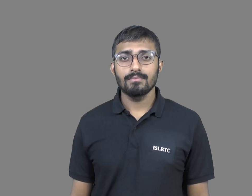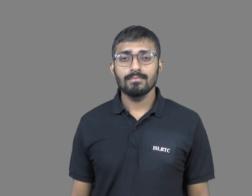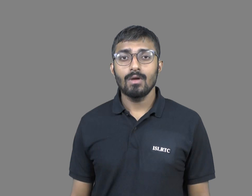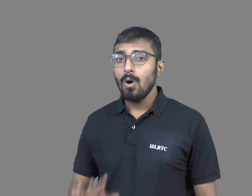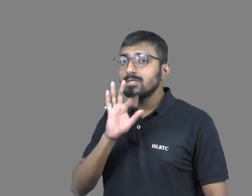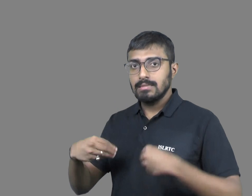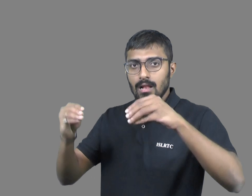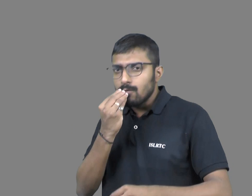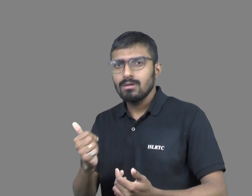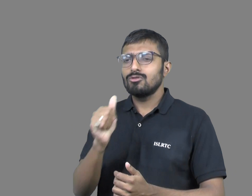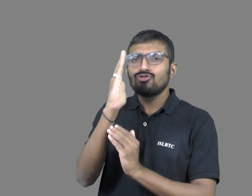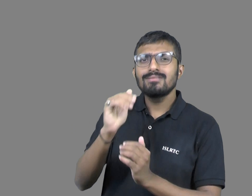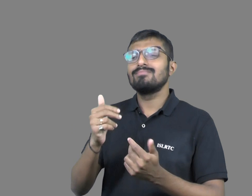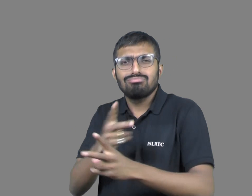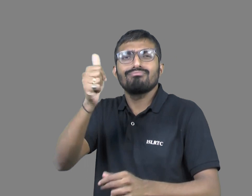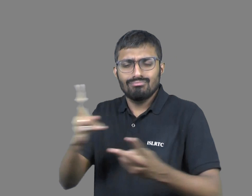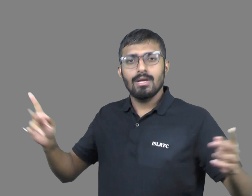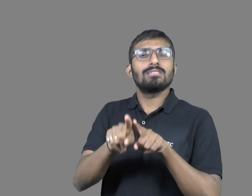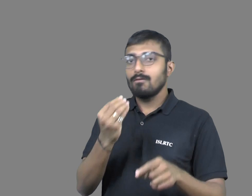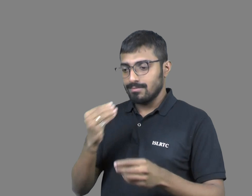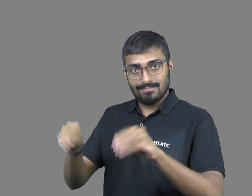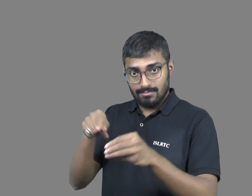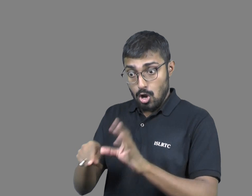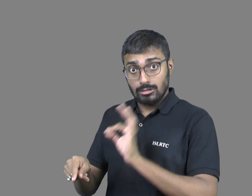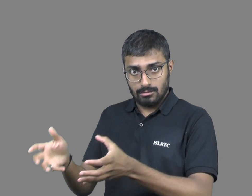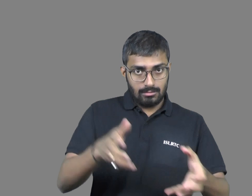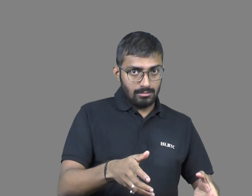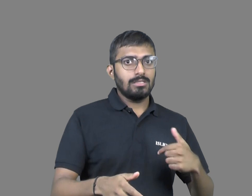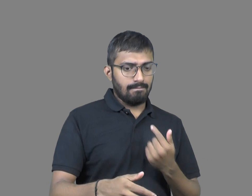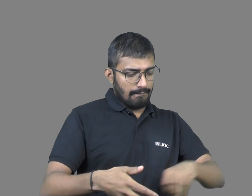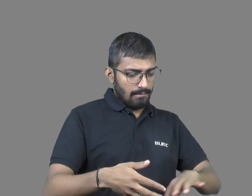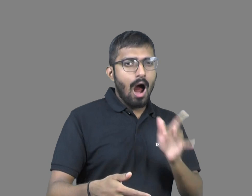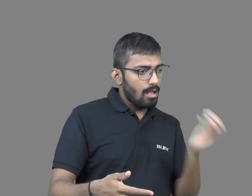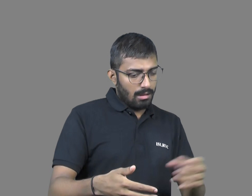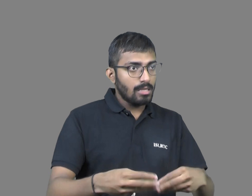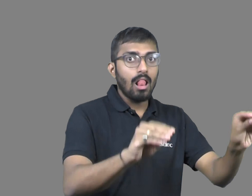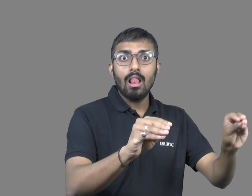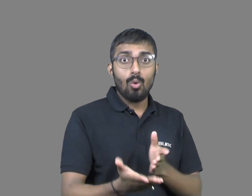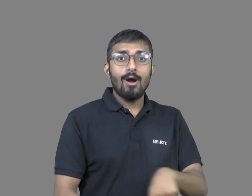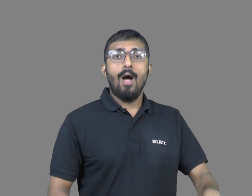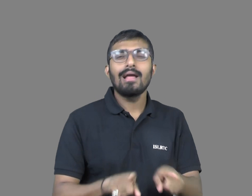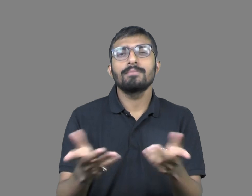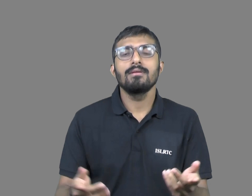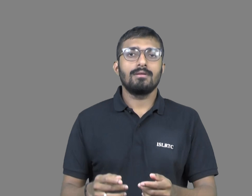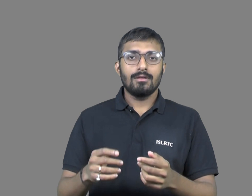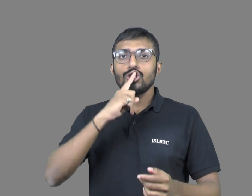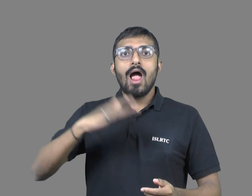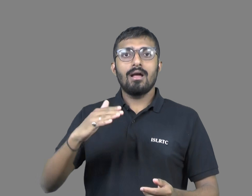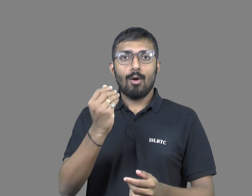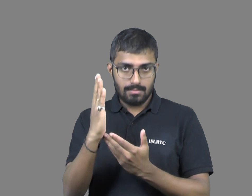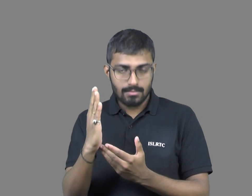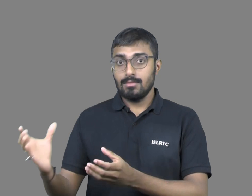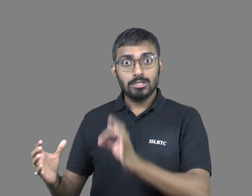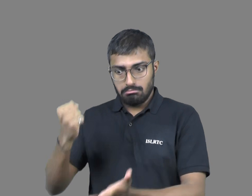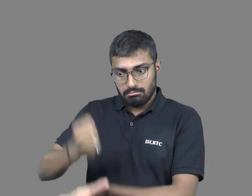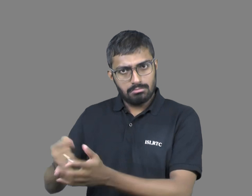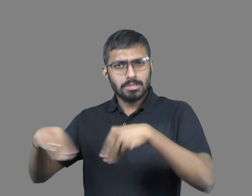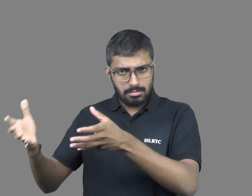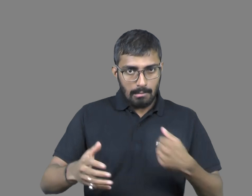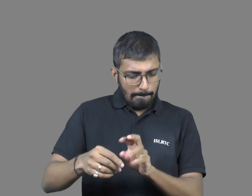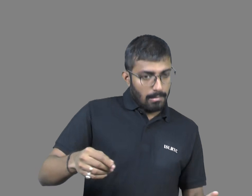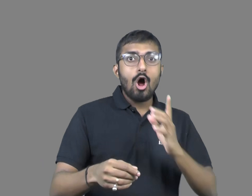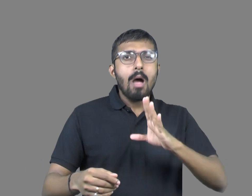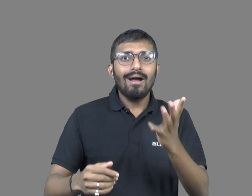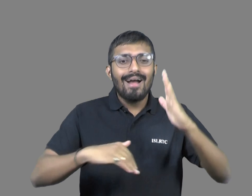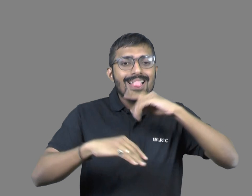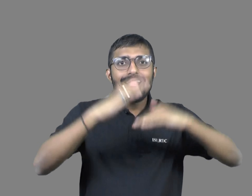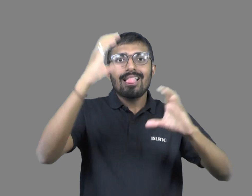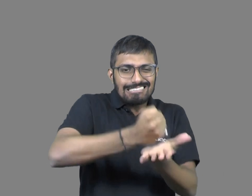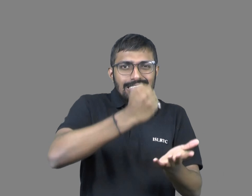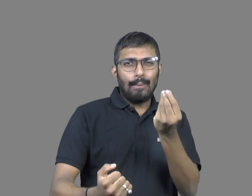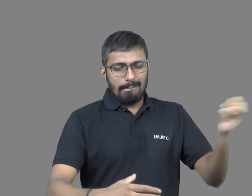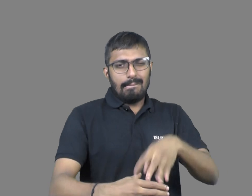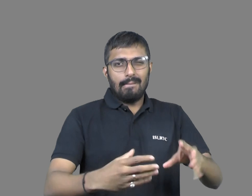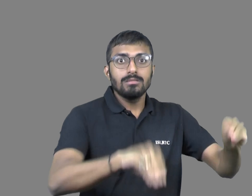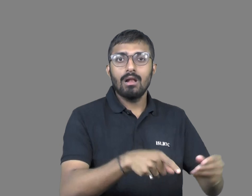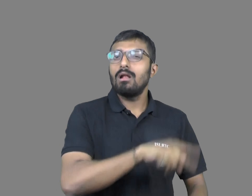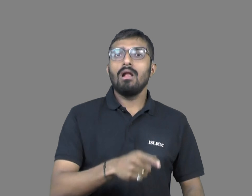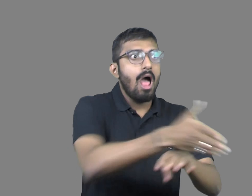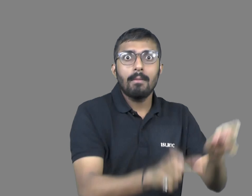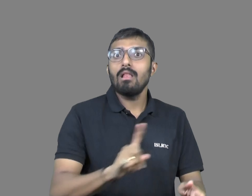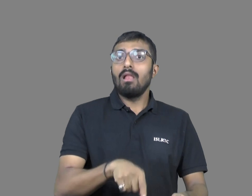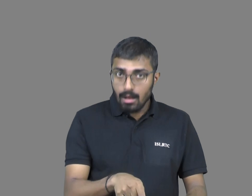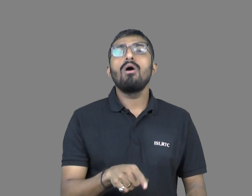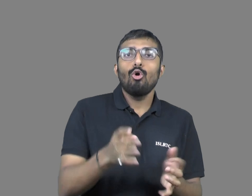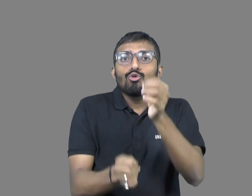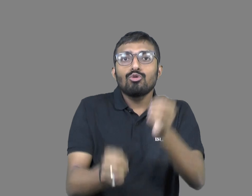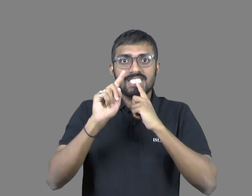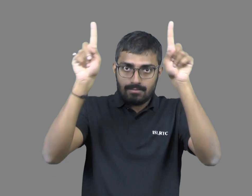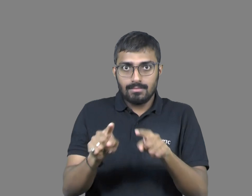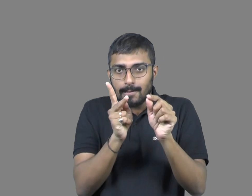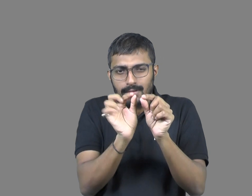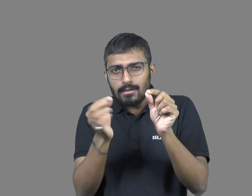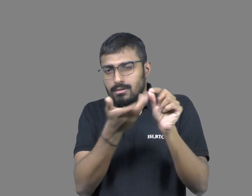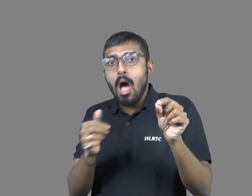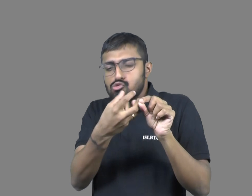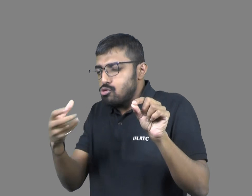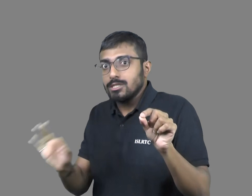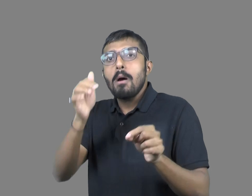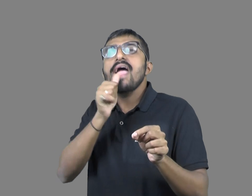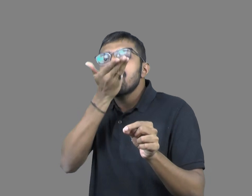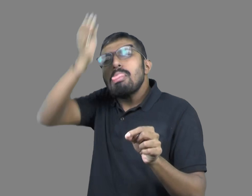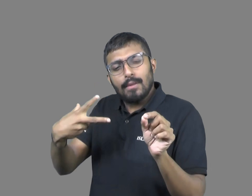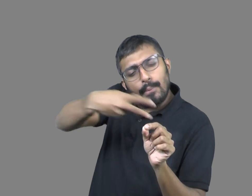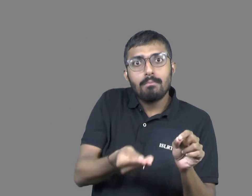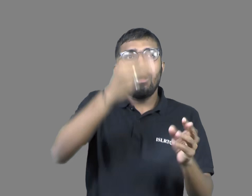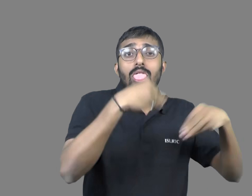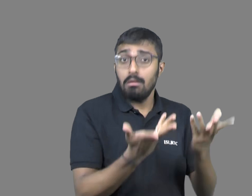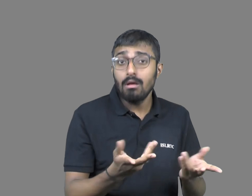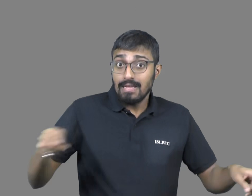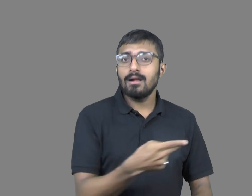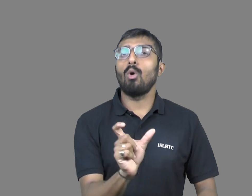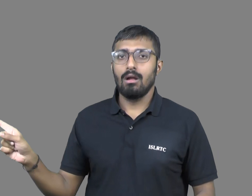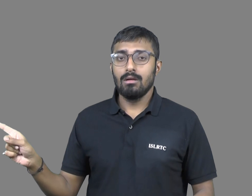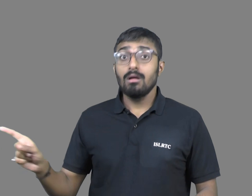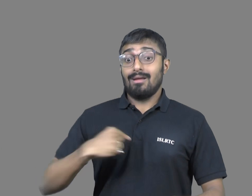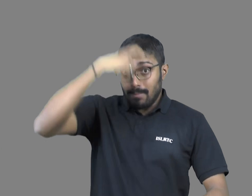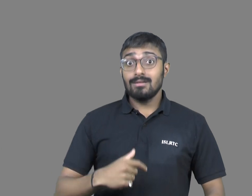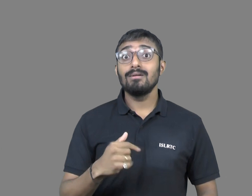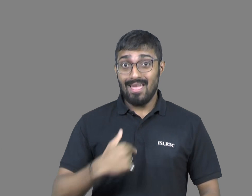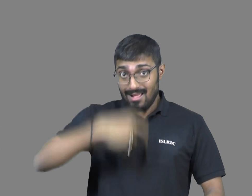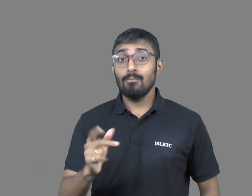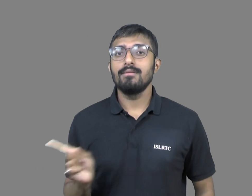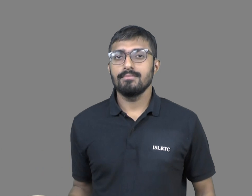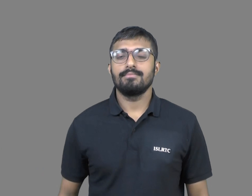Adulteration Adulterator